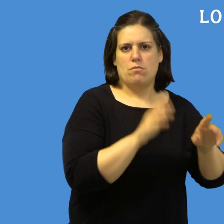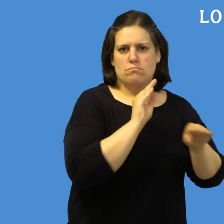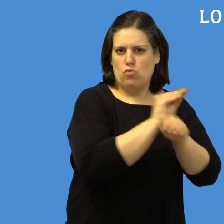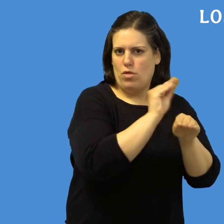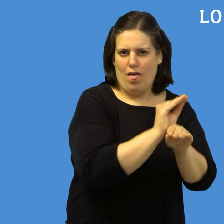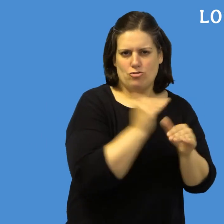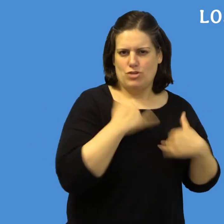cuidar